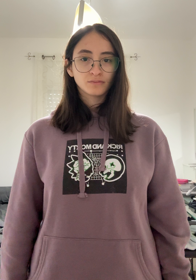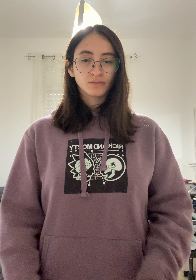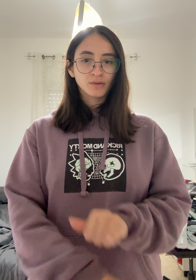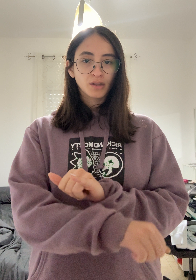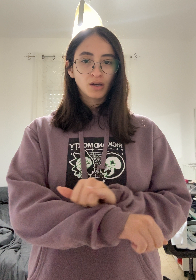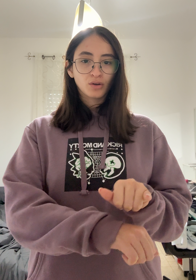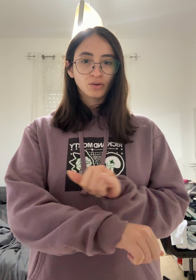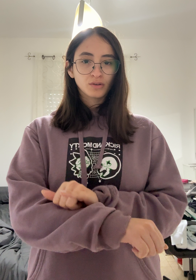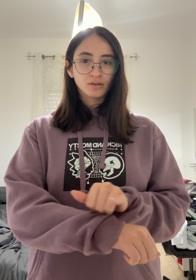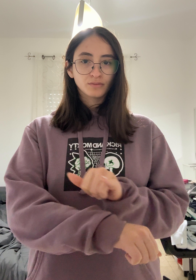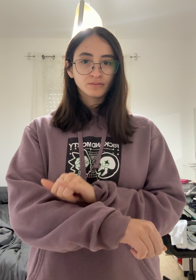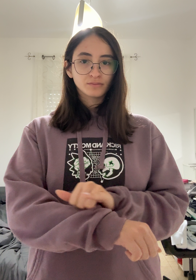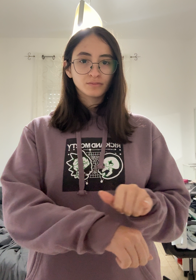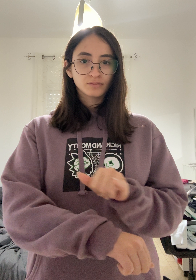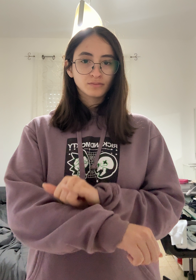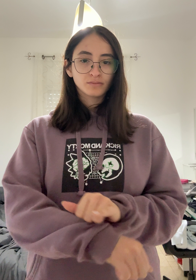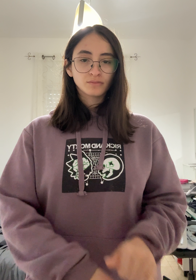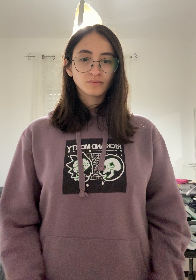ירקות